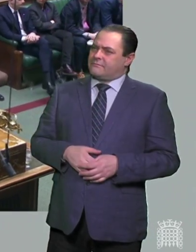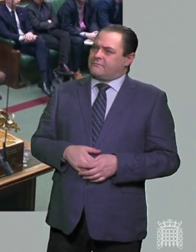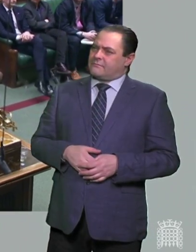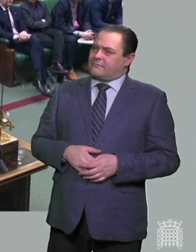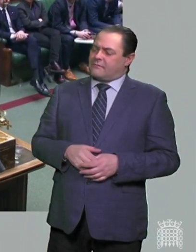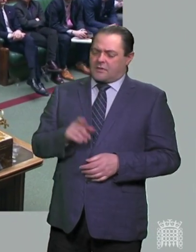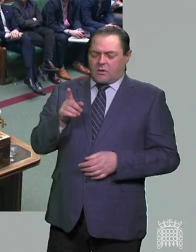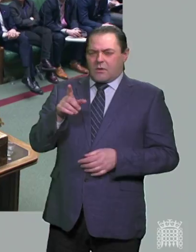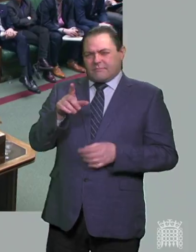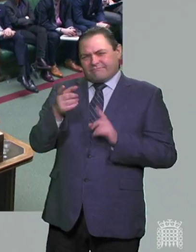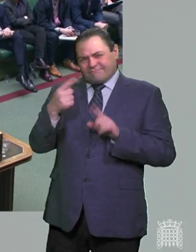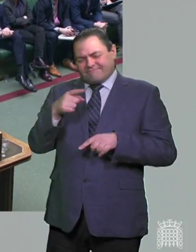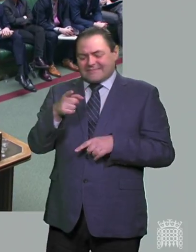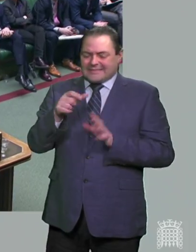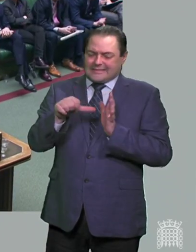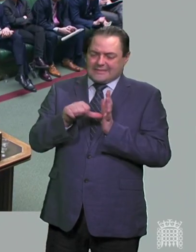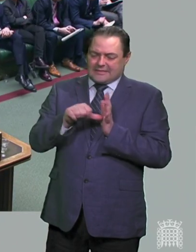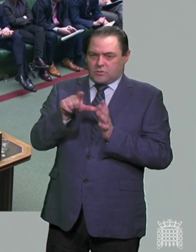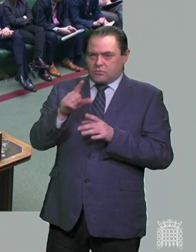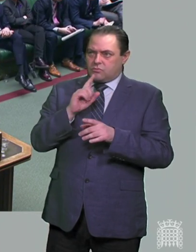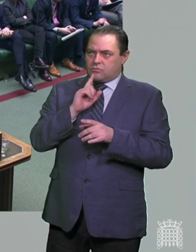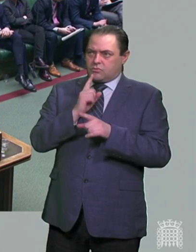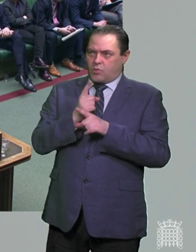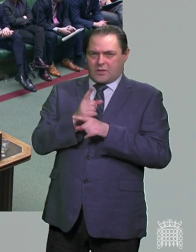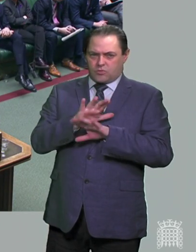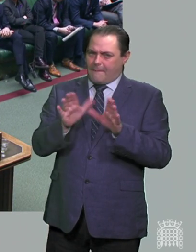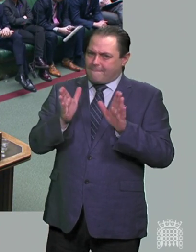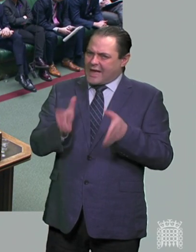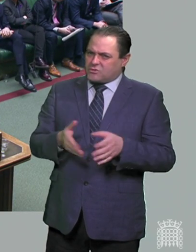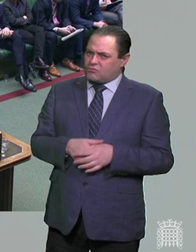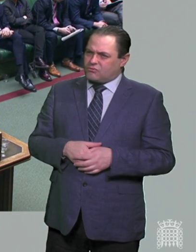The problem with the Prime Minister’s answer is that what he refers to is not mandatory.